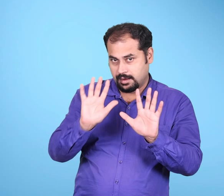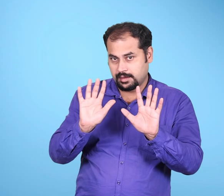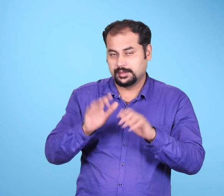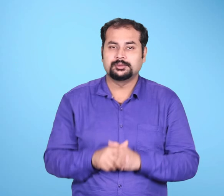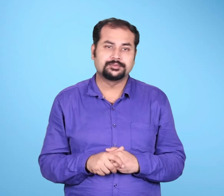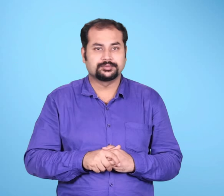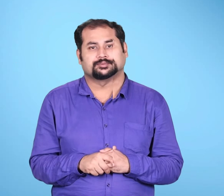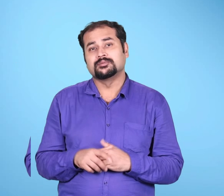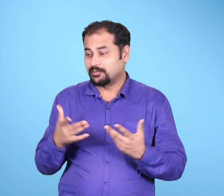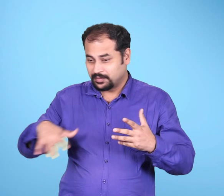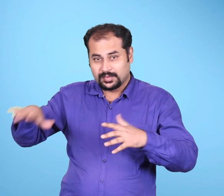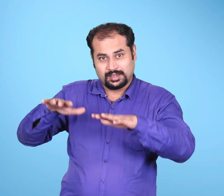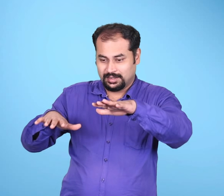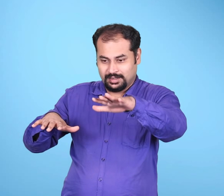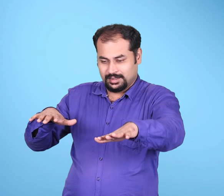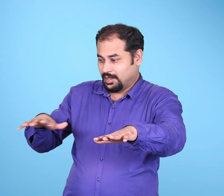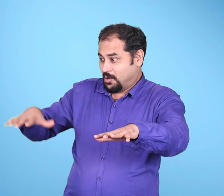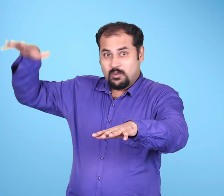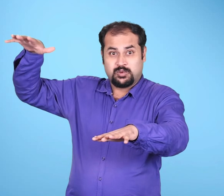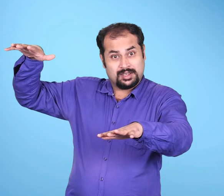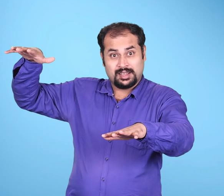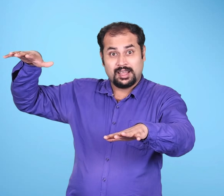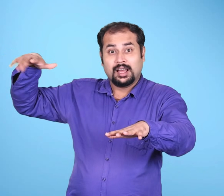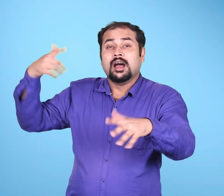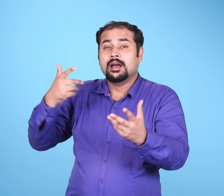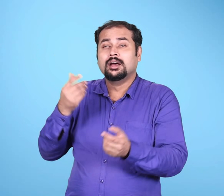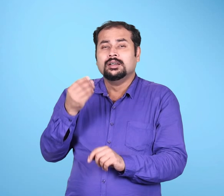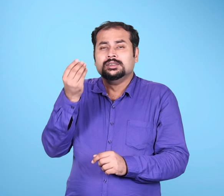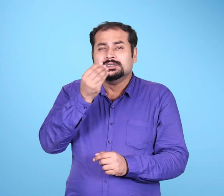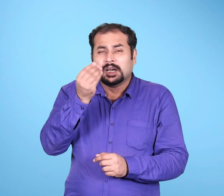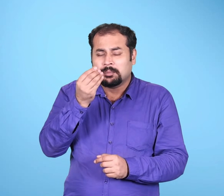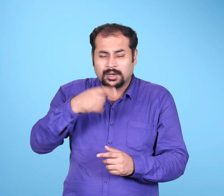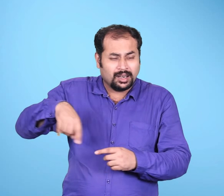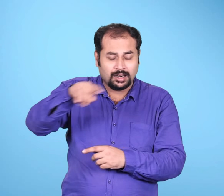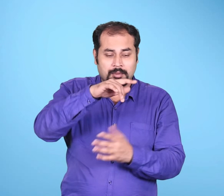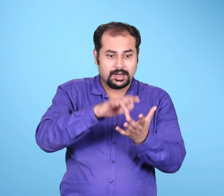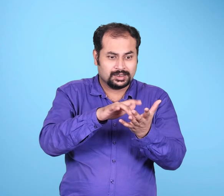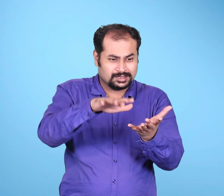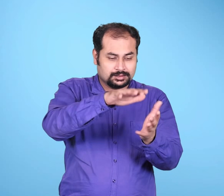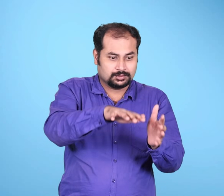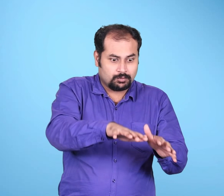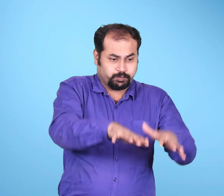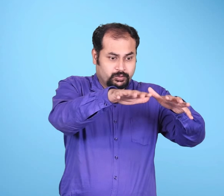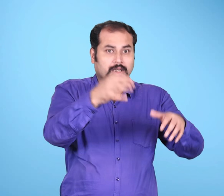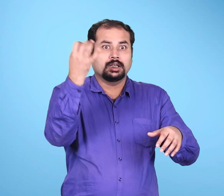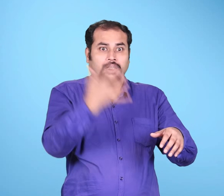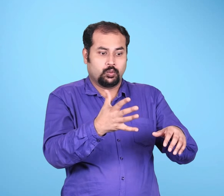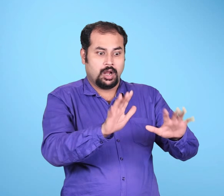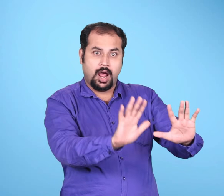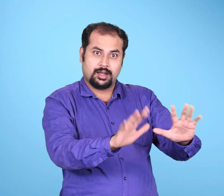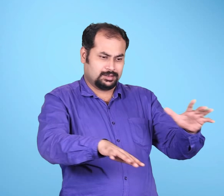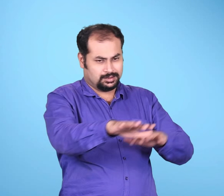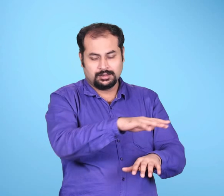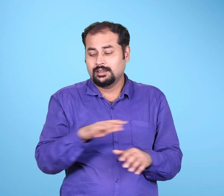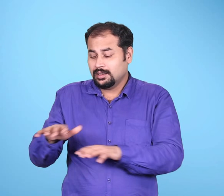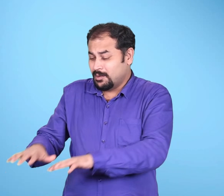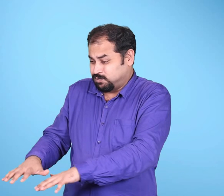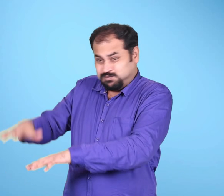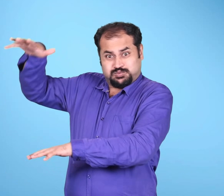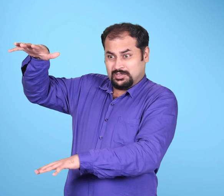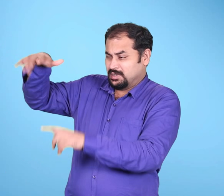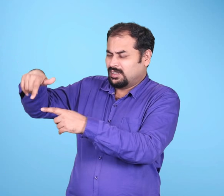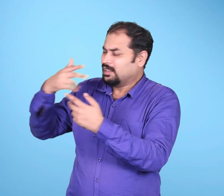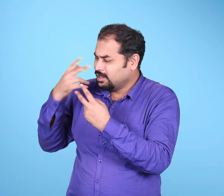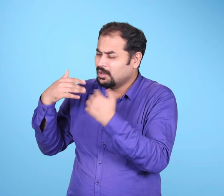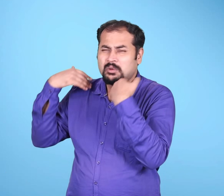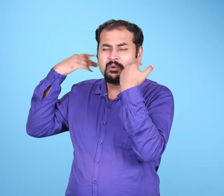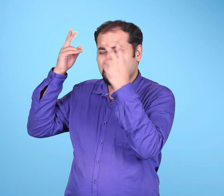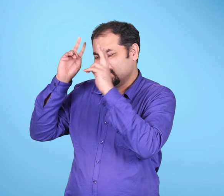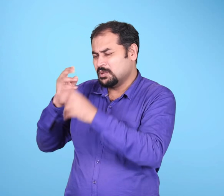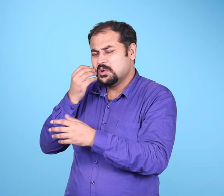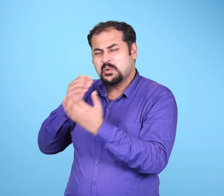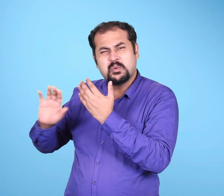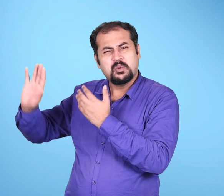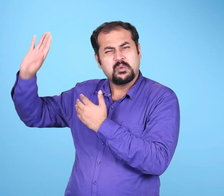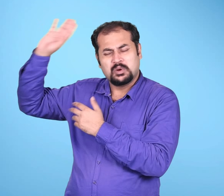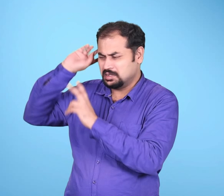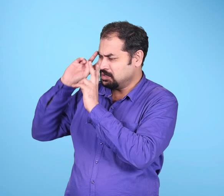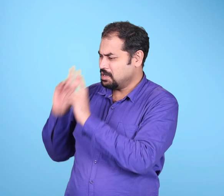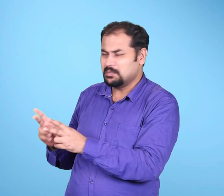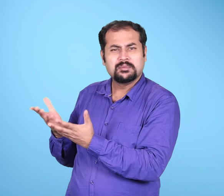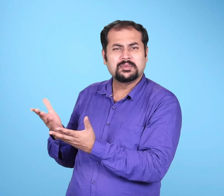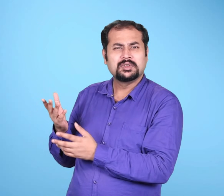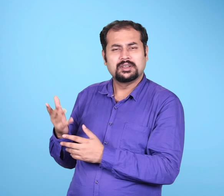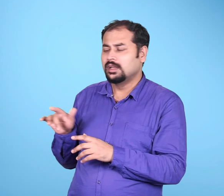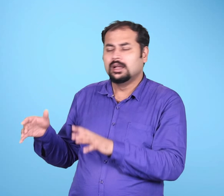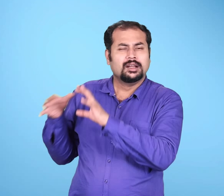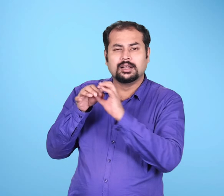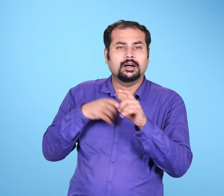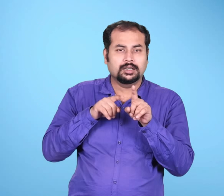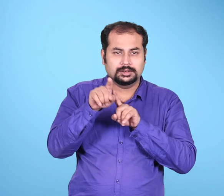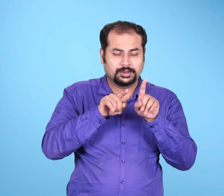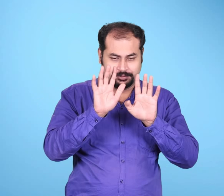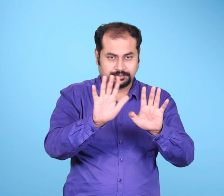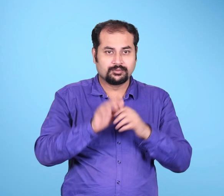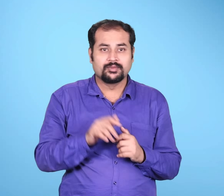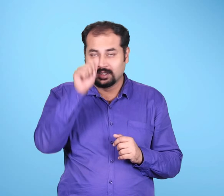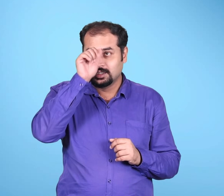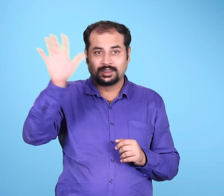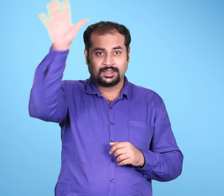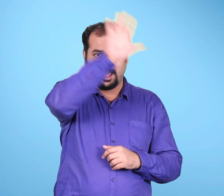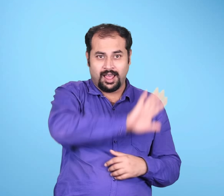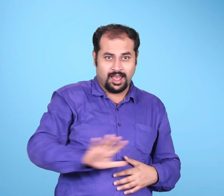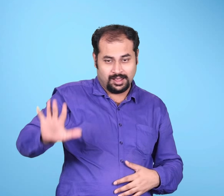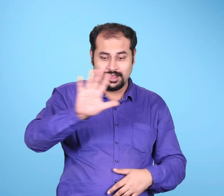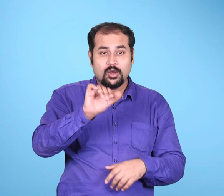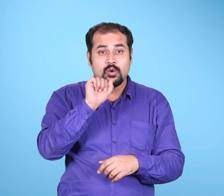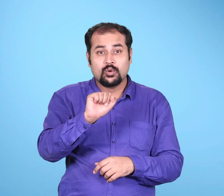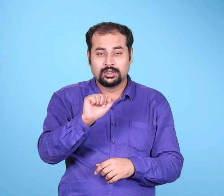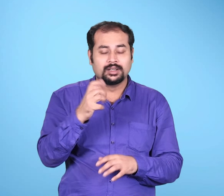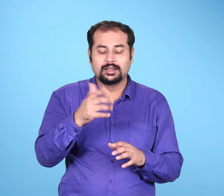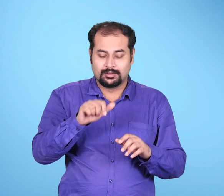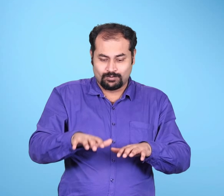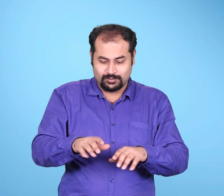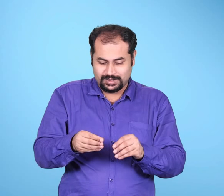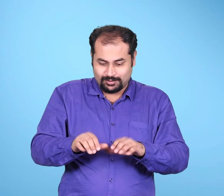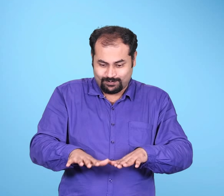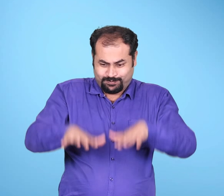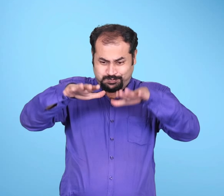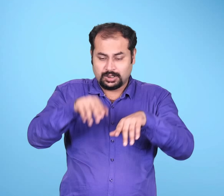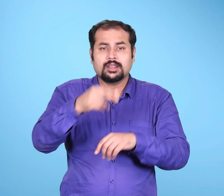Plateaus, like mountains may be young or old. For example, the Deccan plateau in India